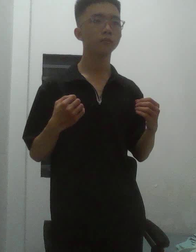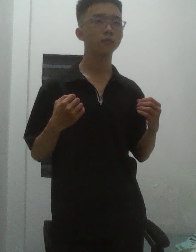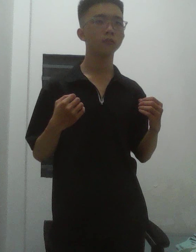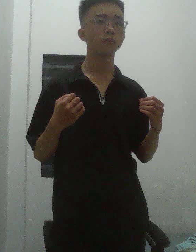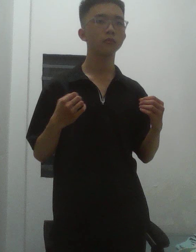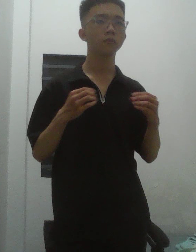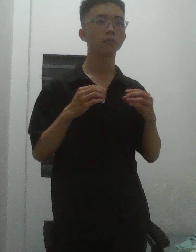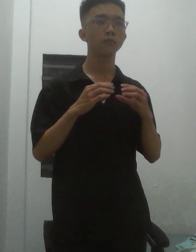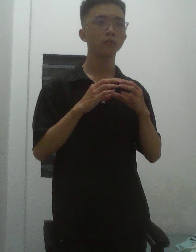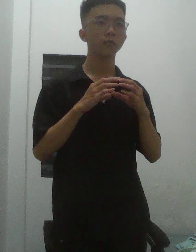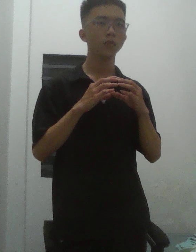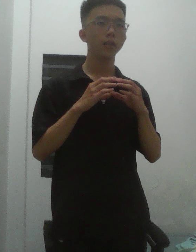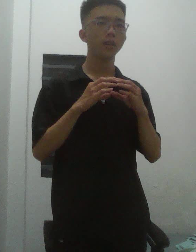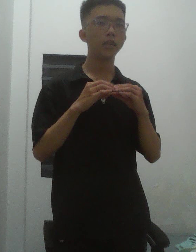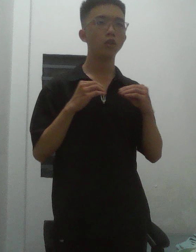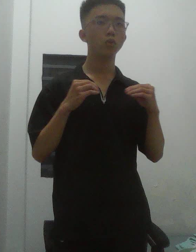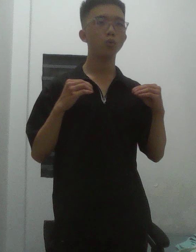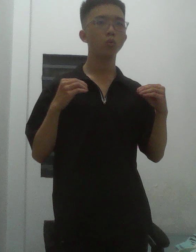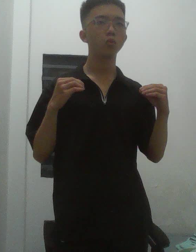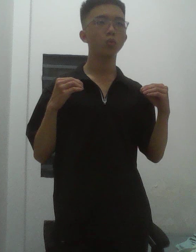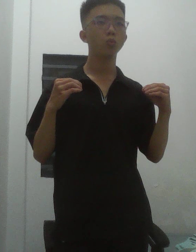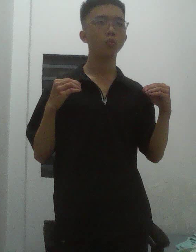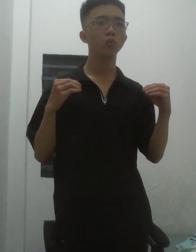nhieu